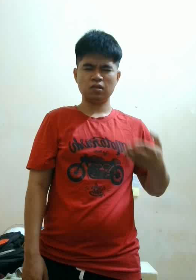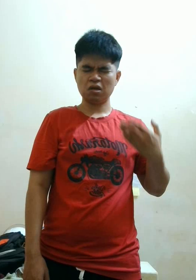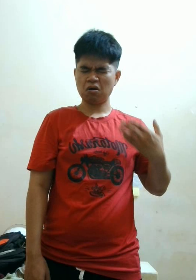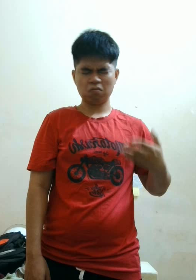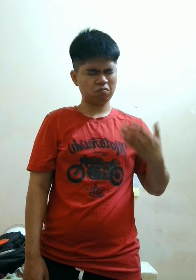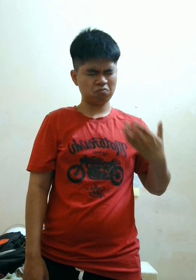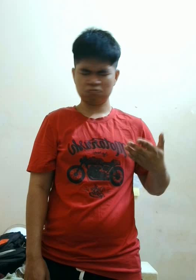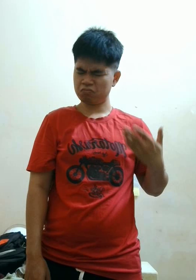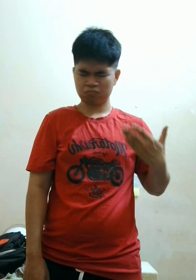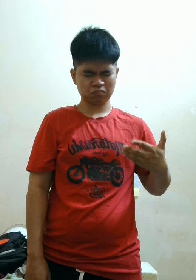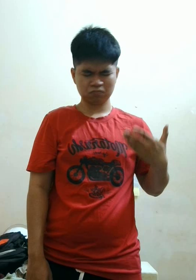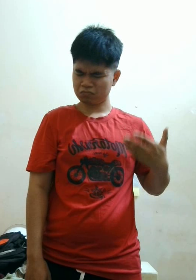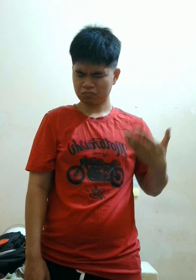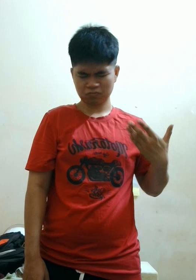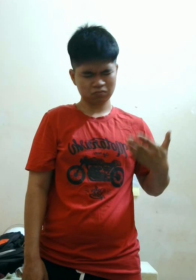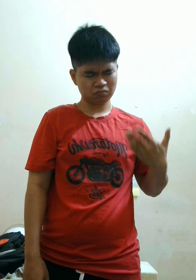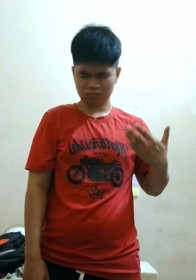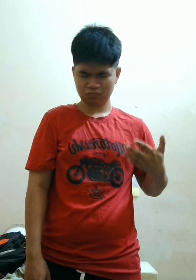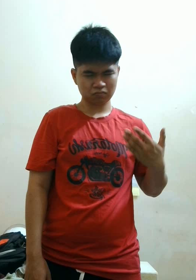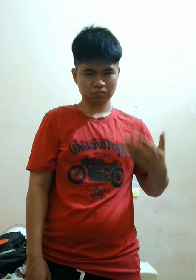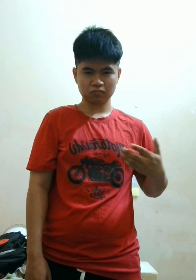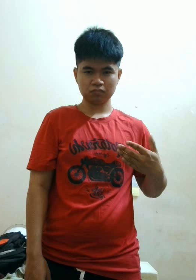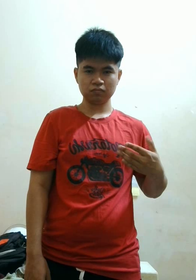nong